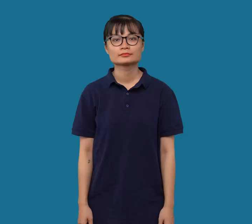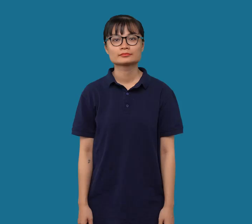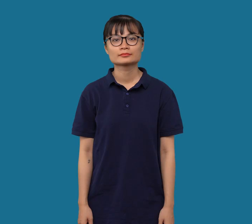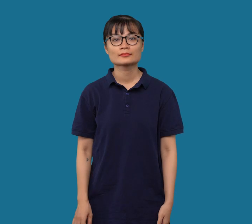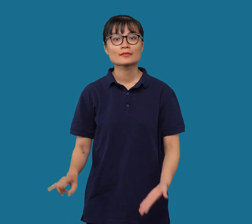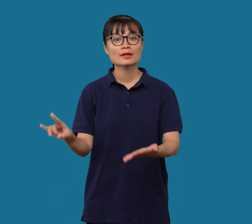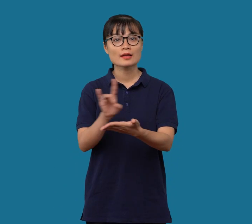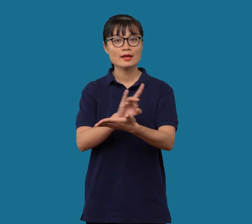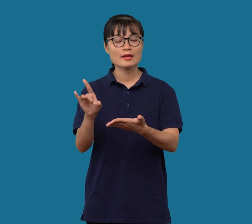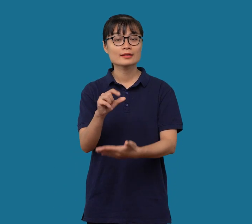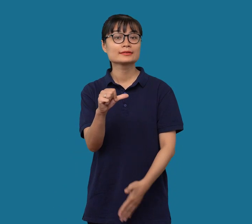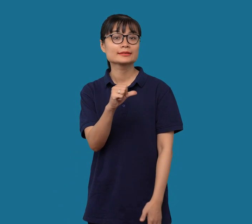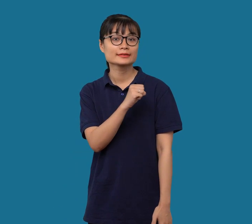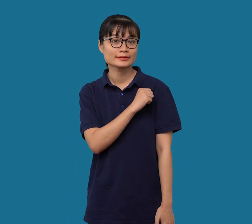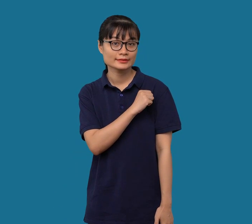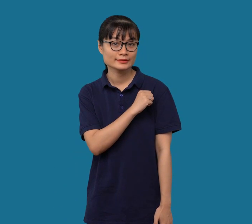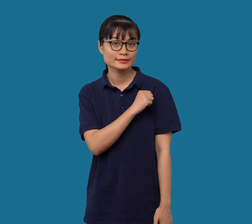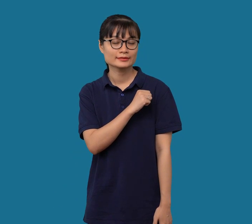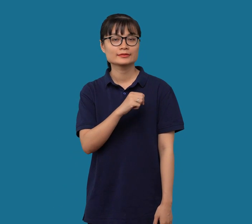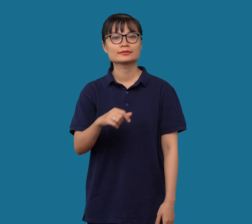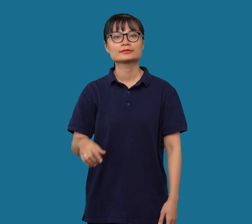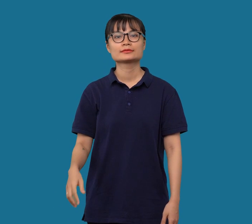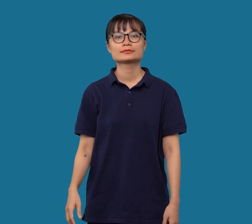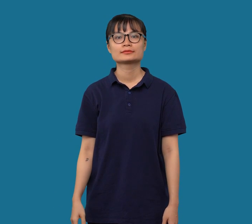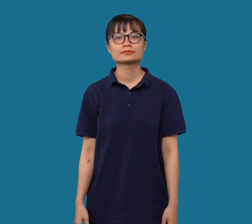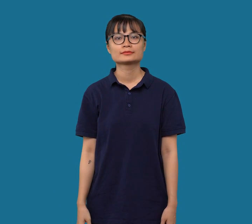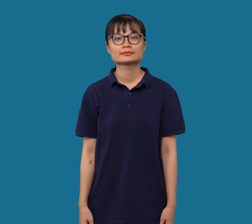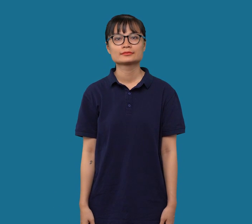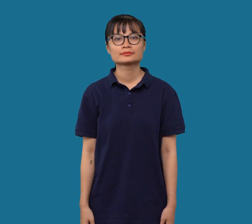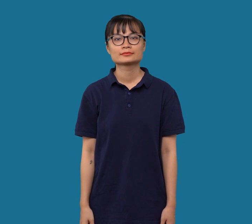nghỉ hè